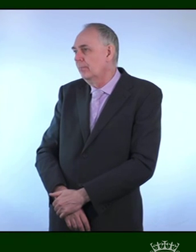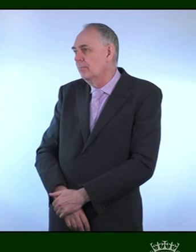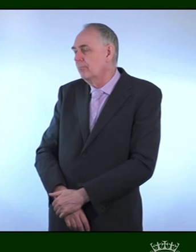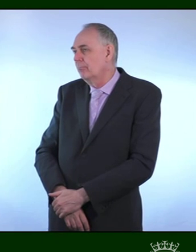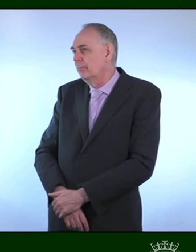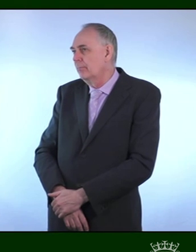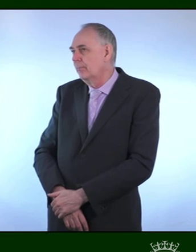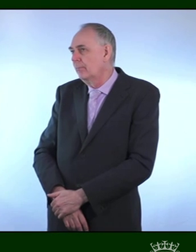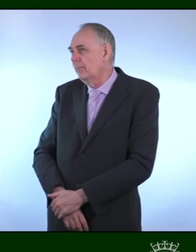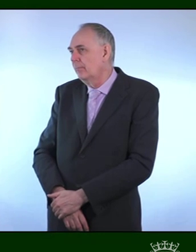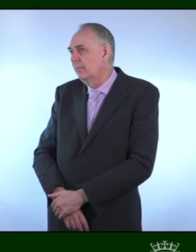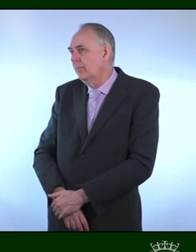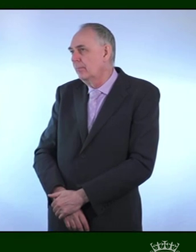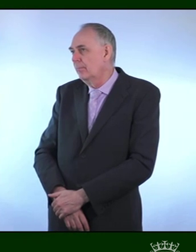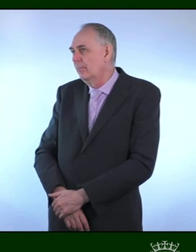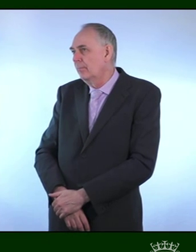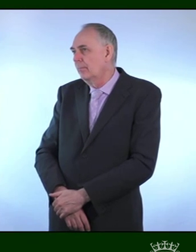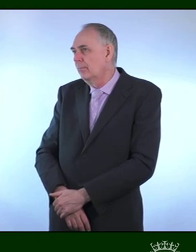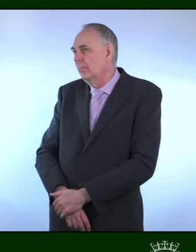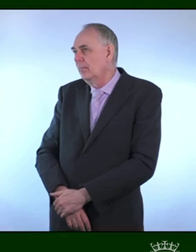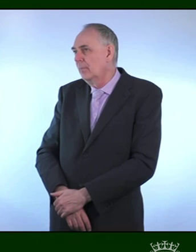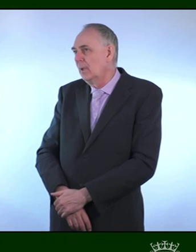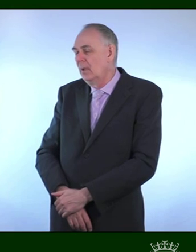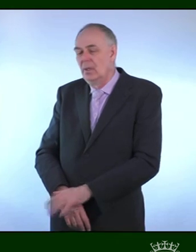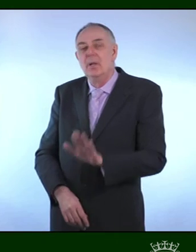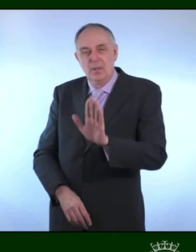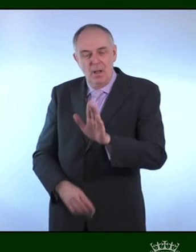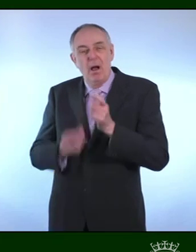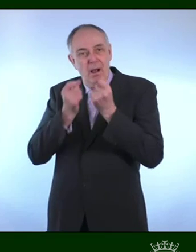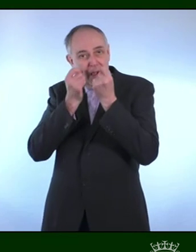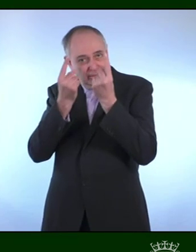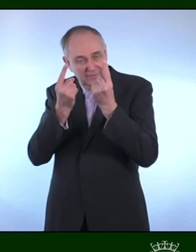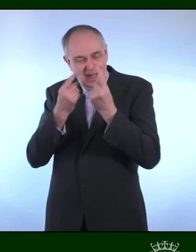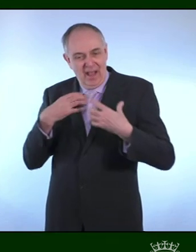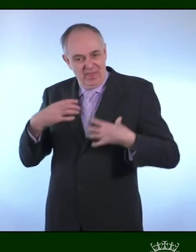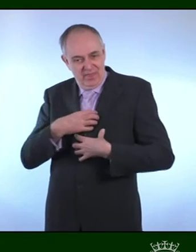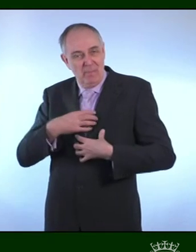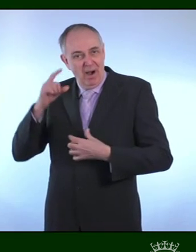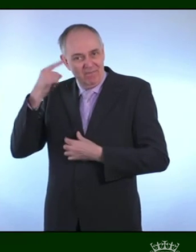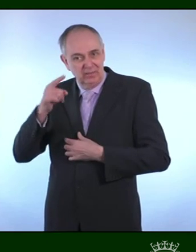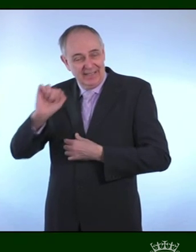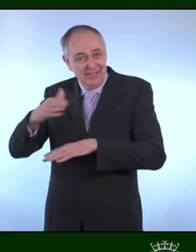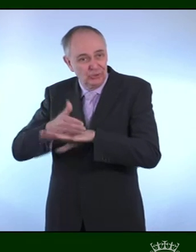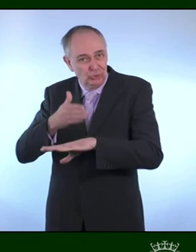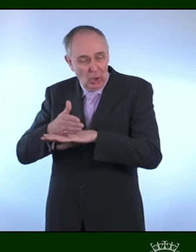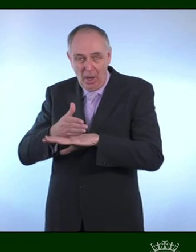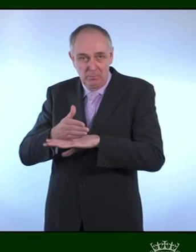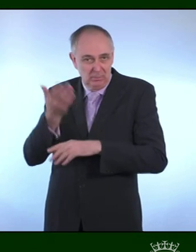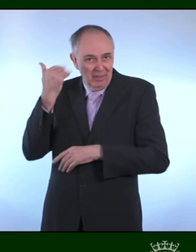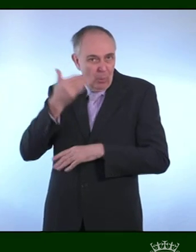I understand very well the job that the current Mayor is doing.